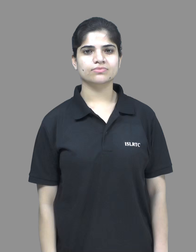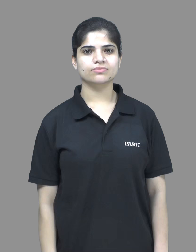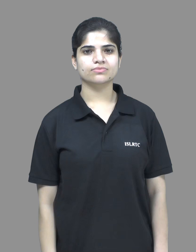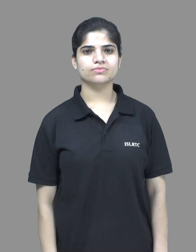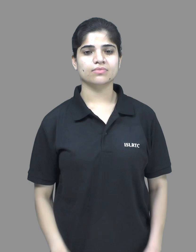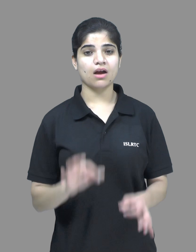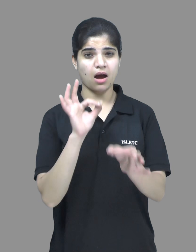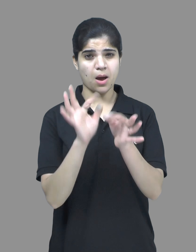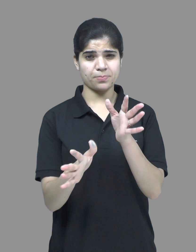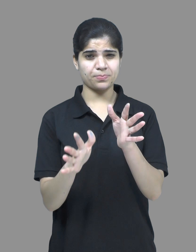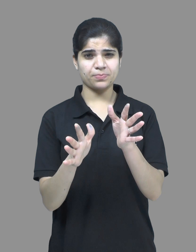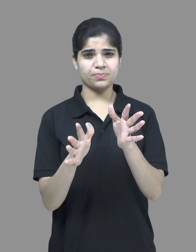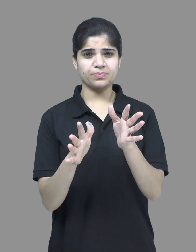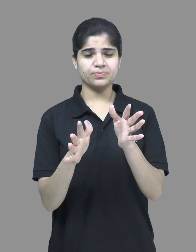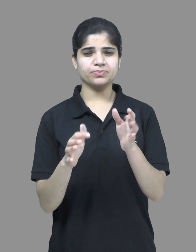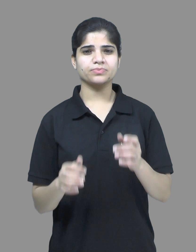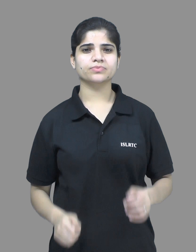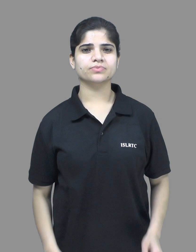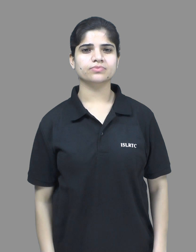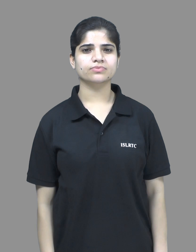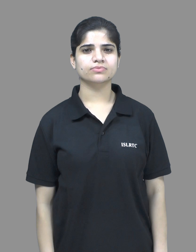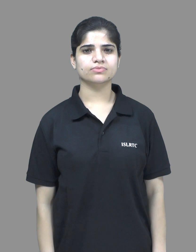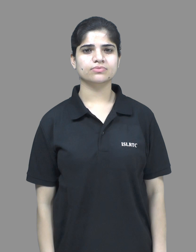Hot